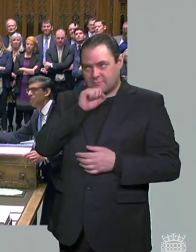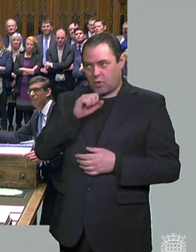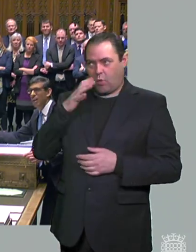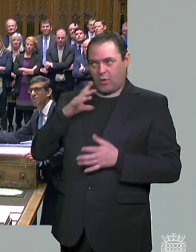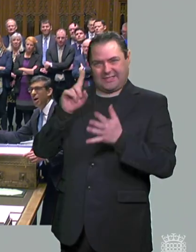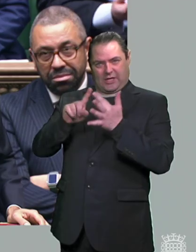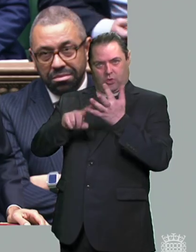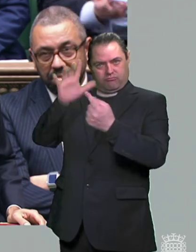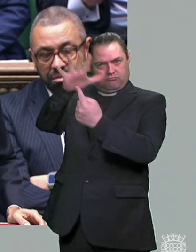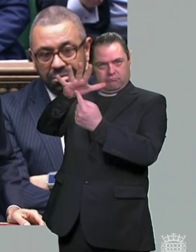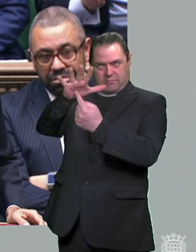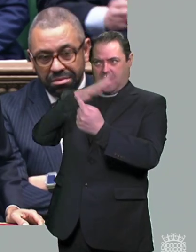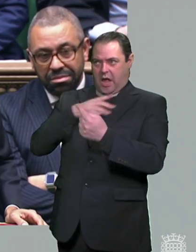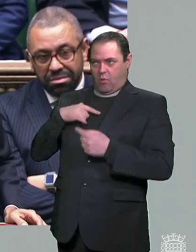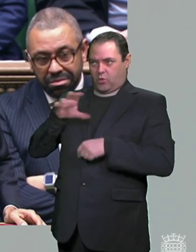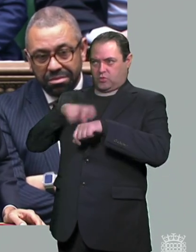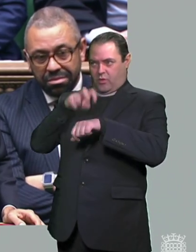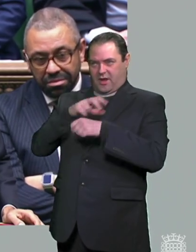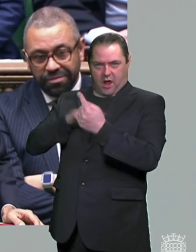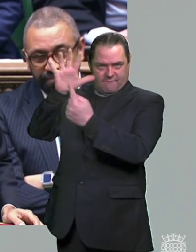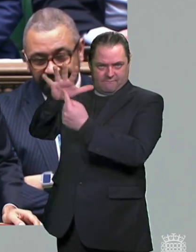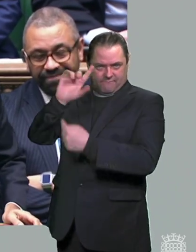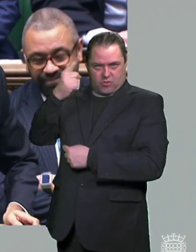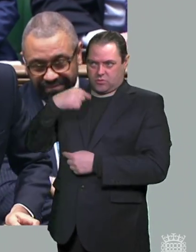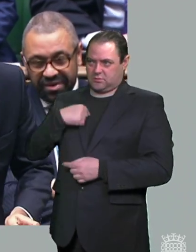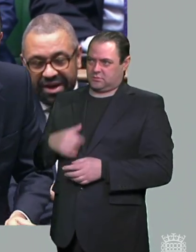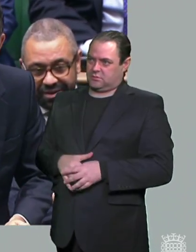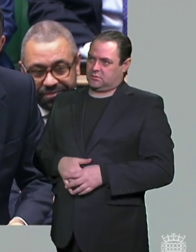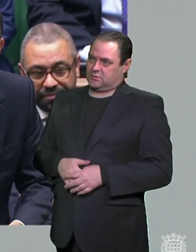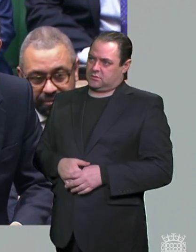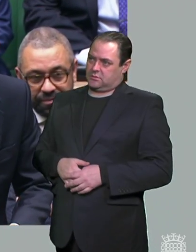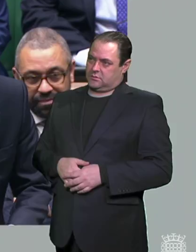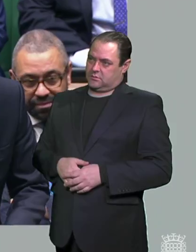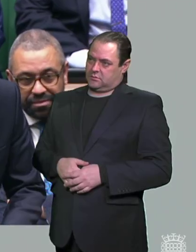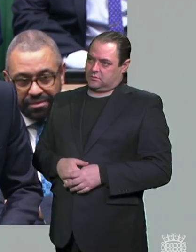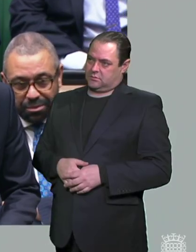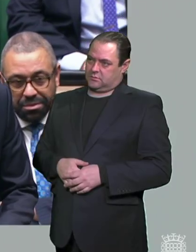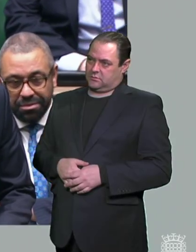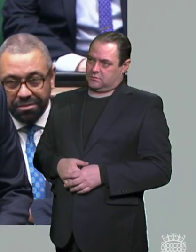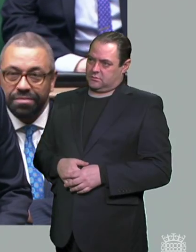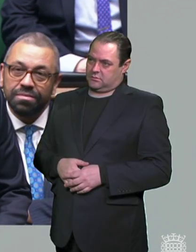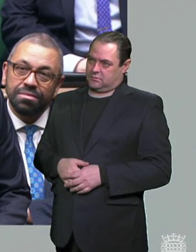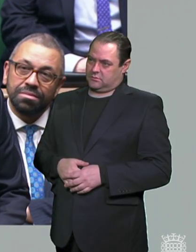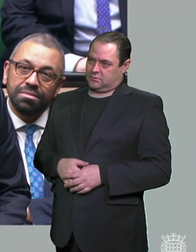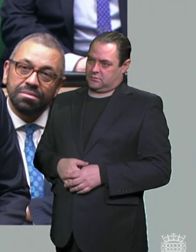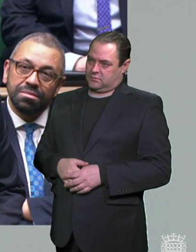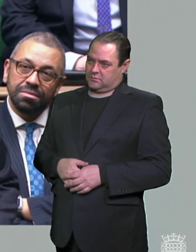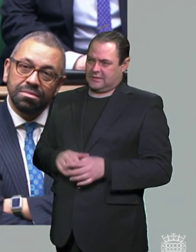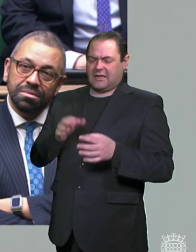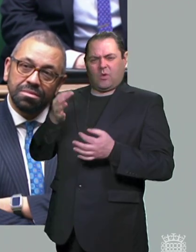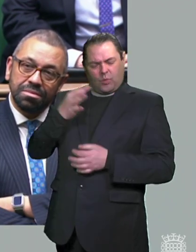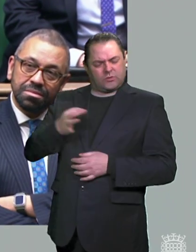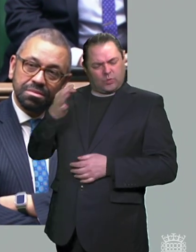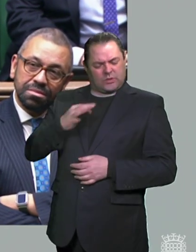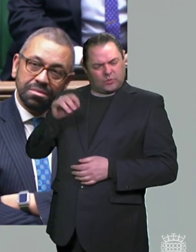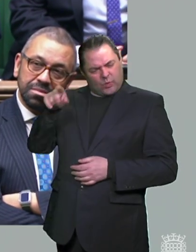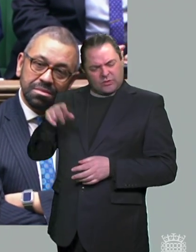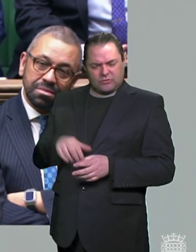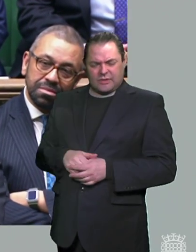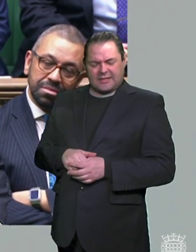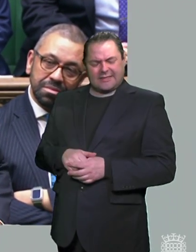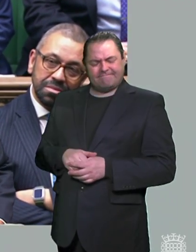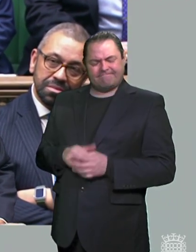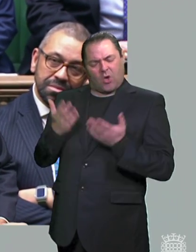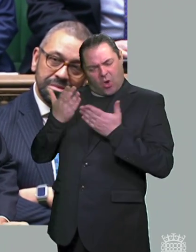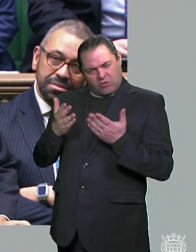The right honourable and learned Gentleman wants to put the EU first; I want to put Northern Ireland first.